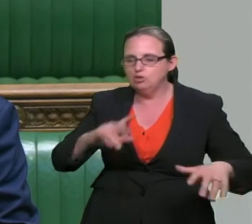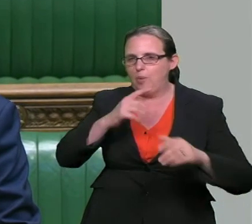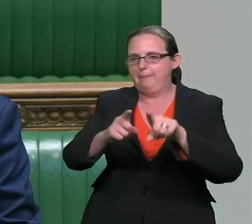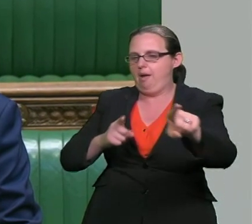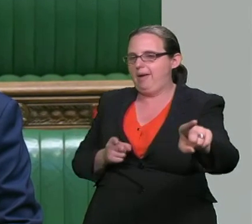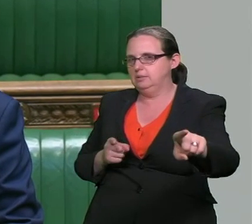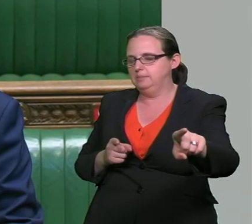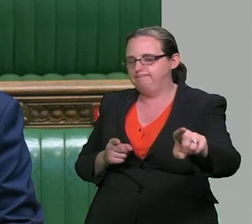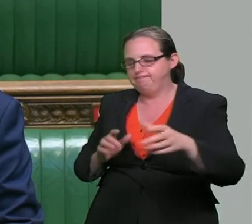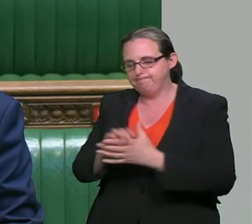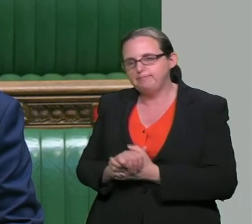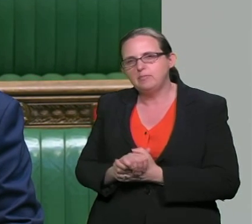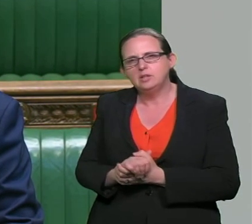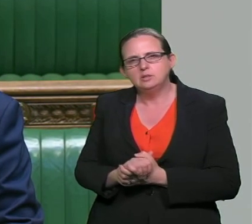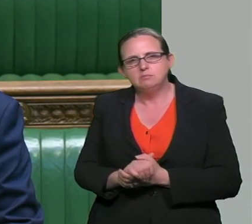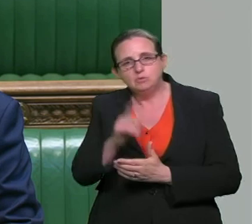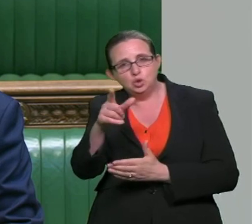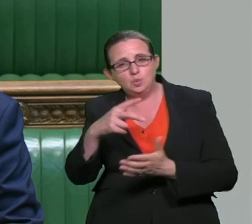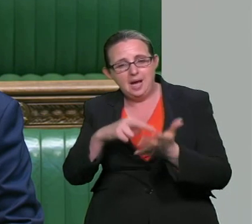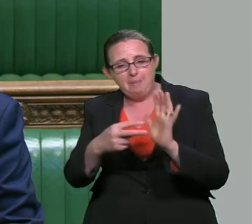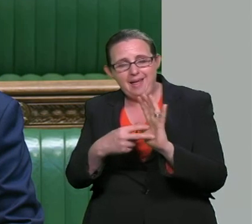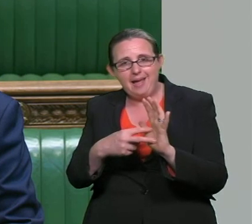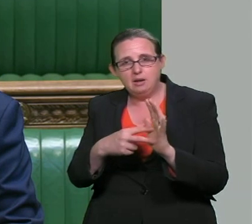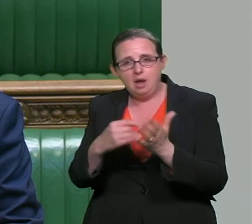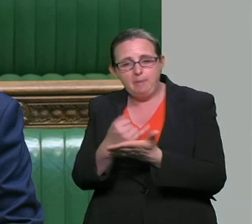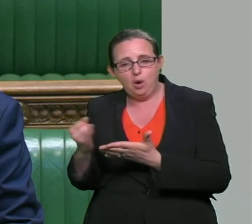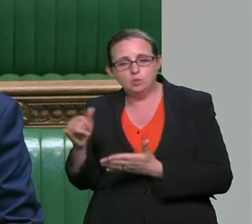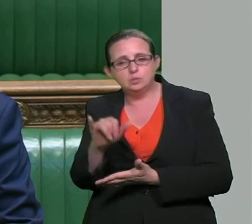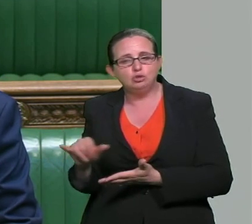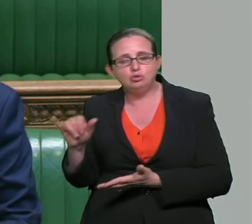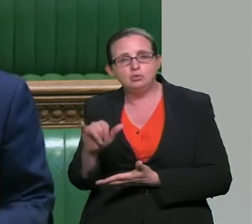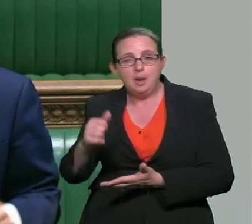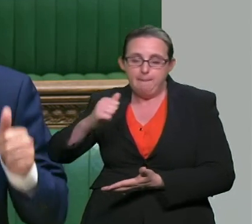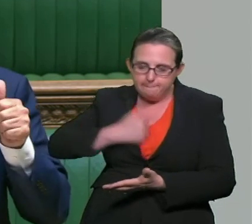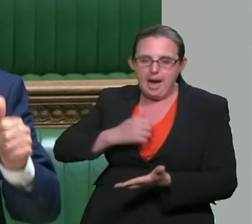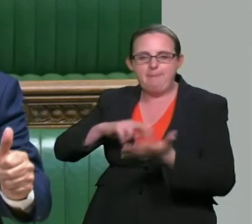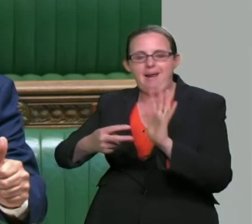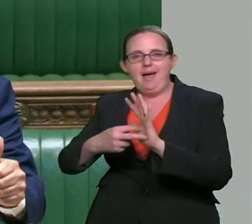Which part of our plan—the plan being voted on this afternoon—does he oppose?